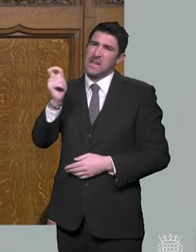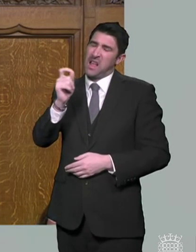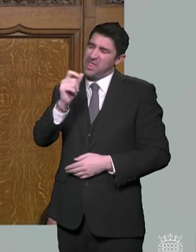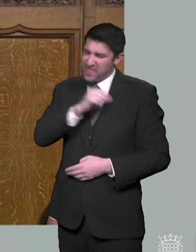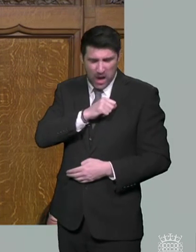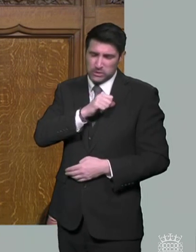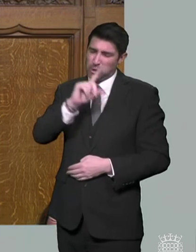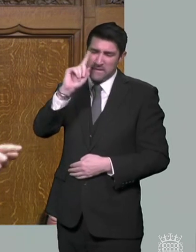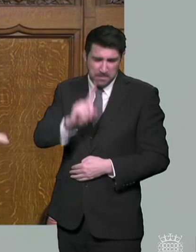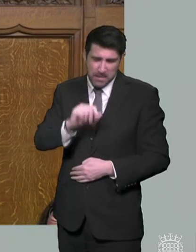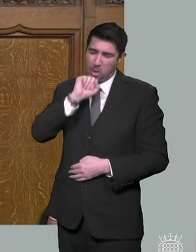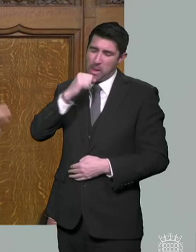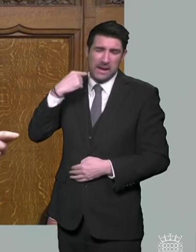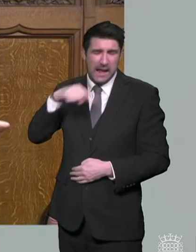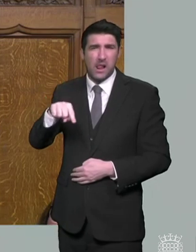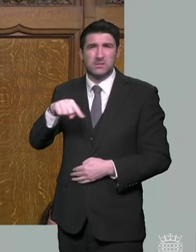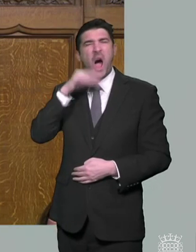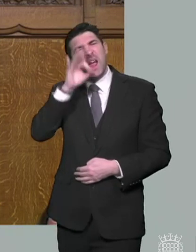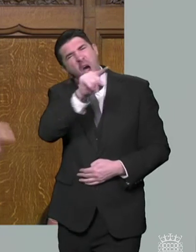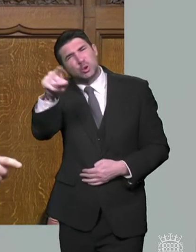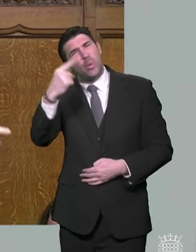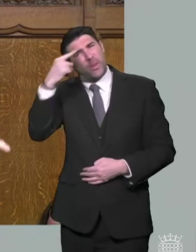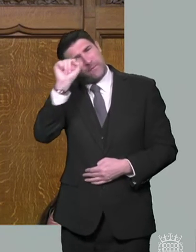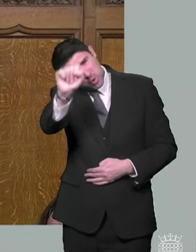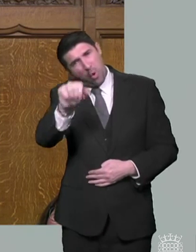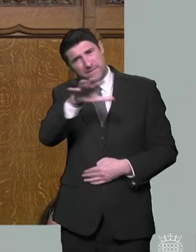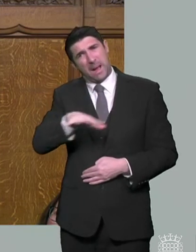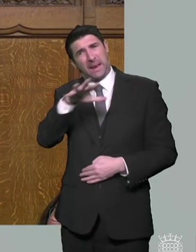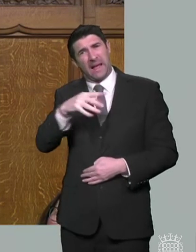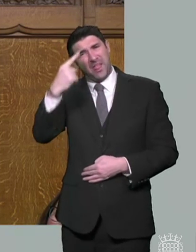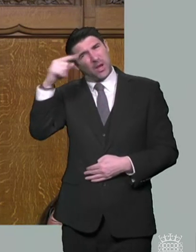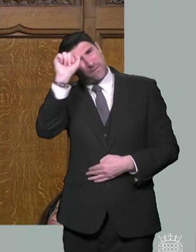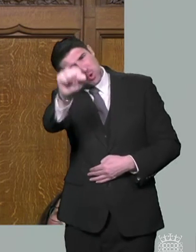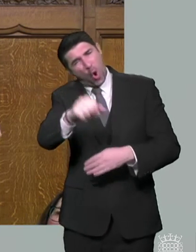I ask all honourable Members to think of their families, their neighbours and relatives who they may have abroad.